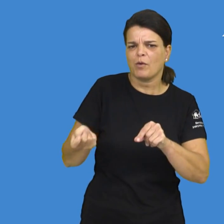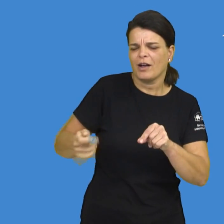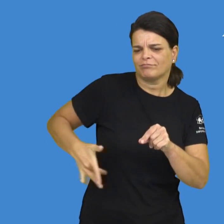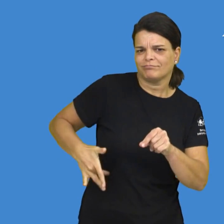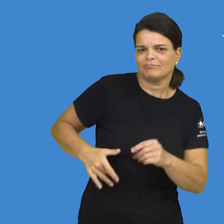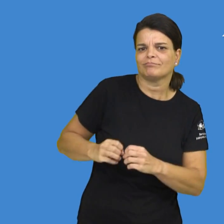hígado